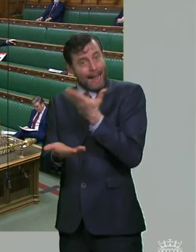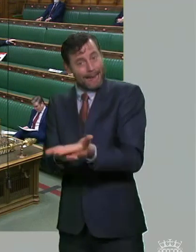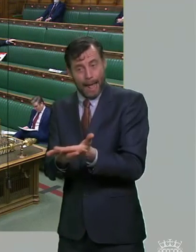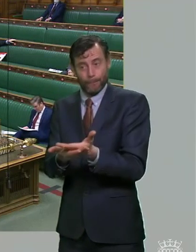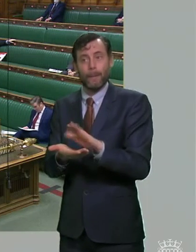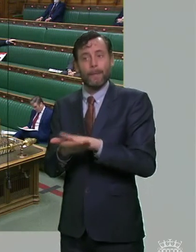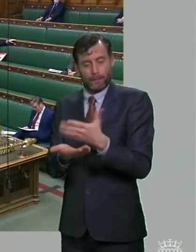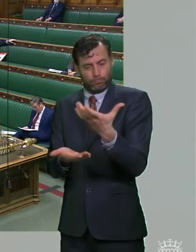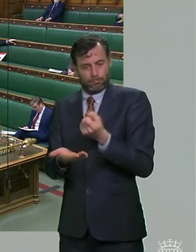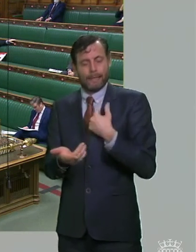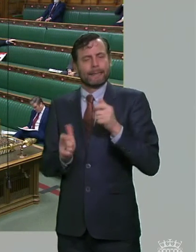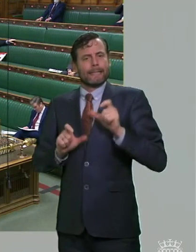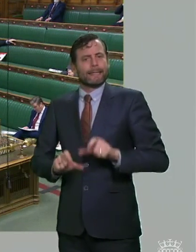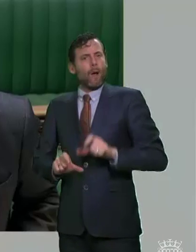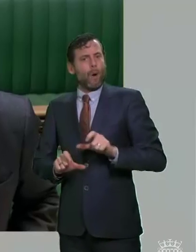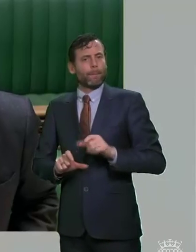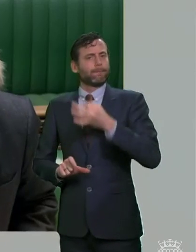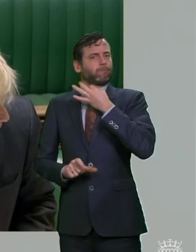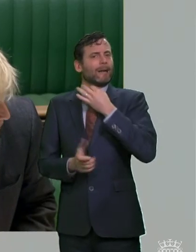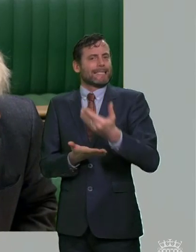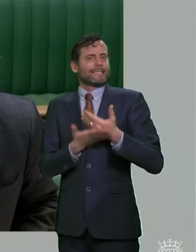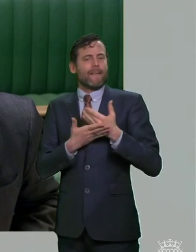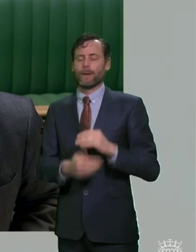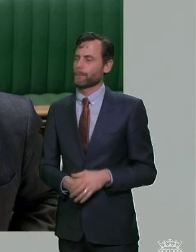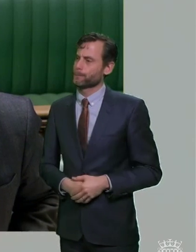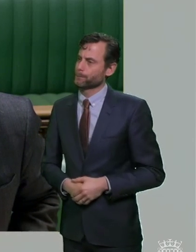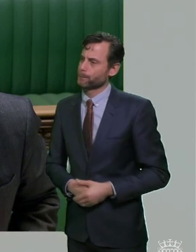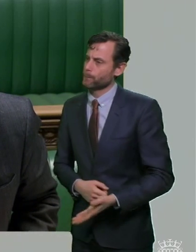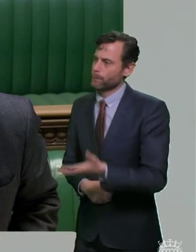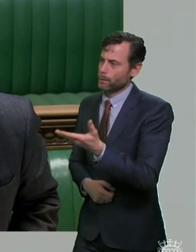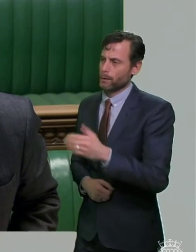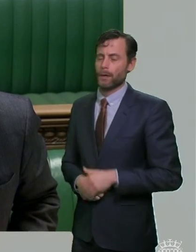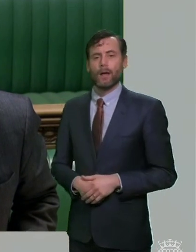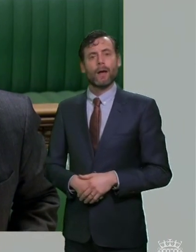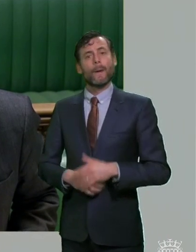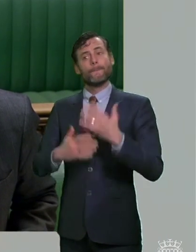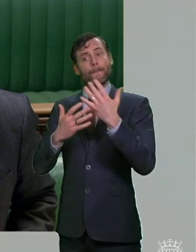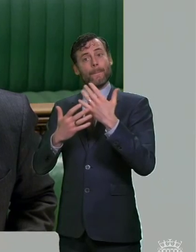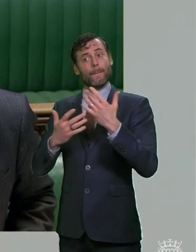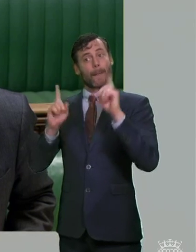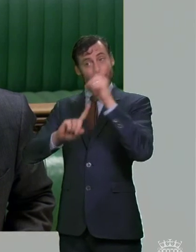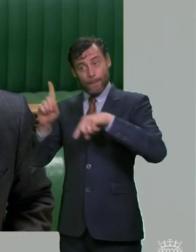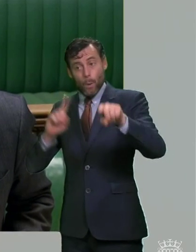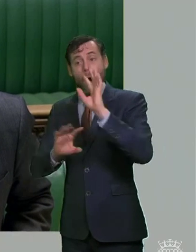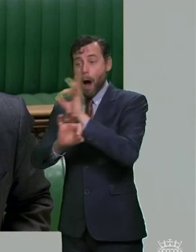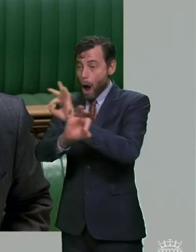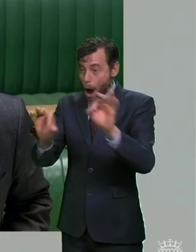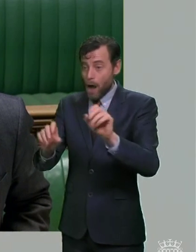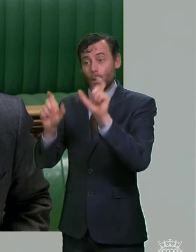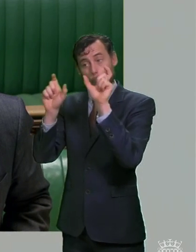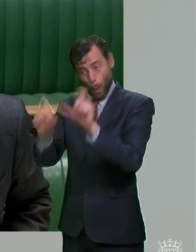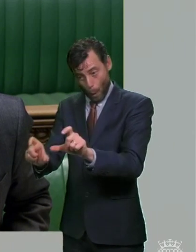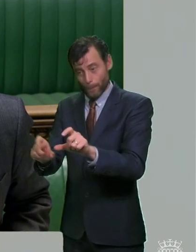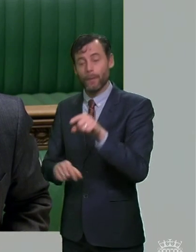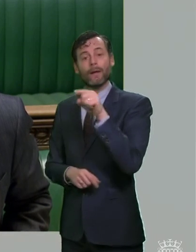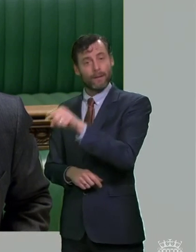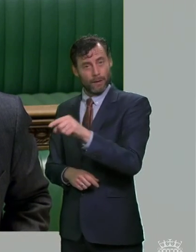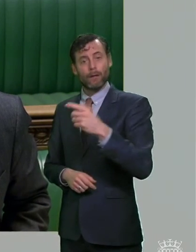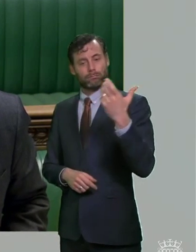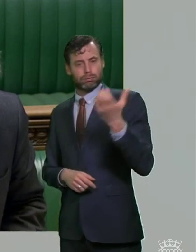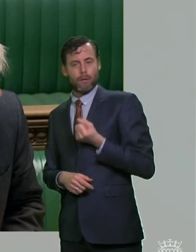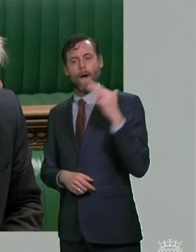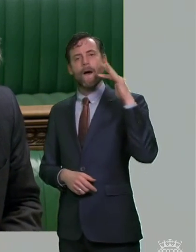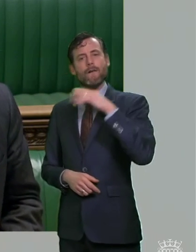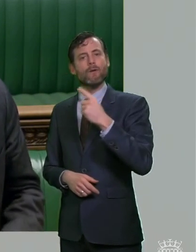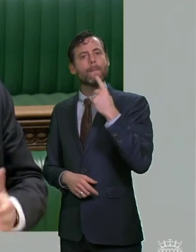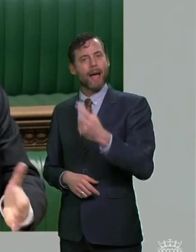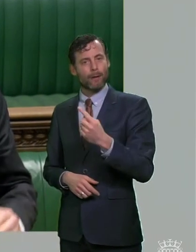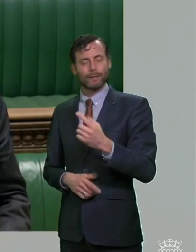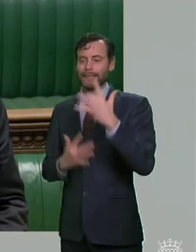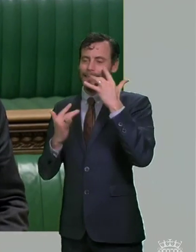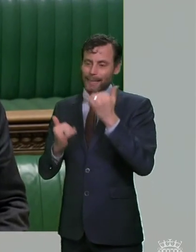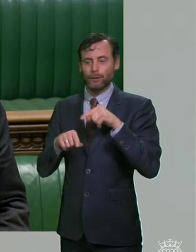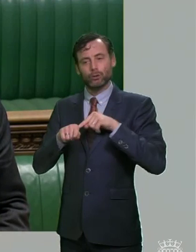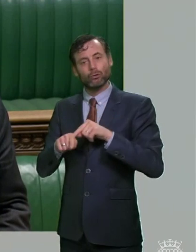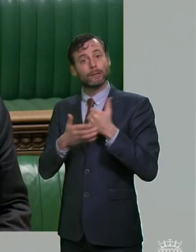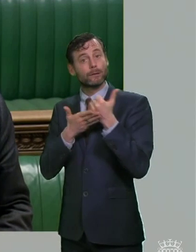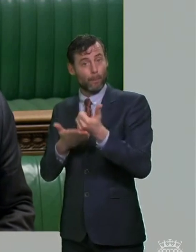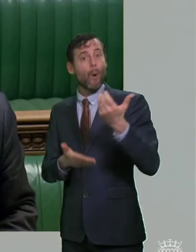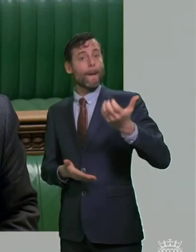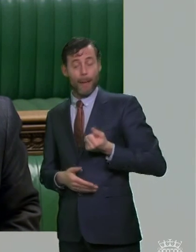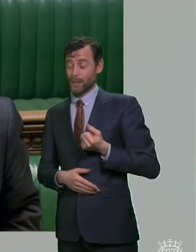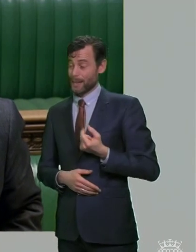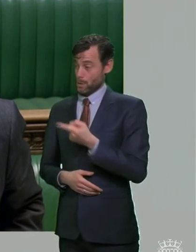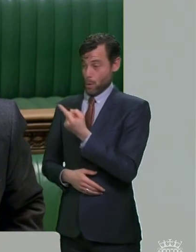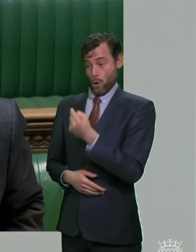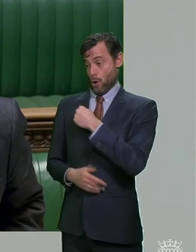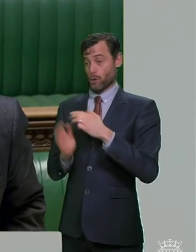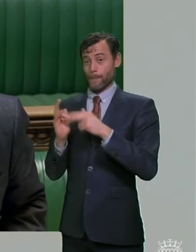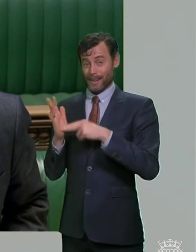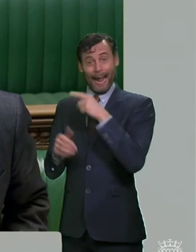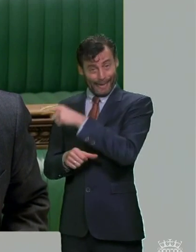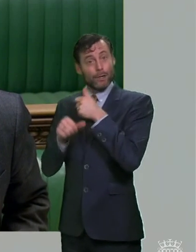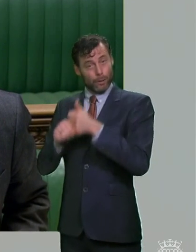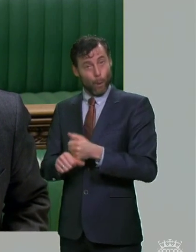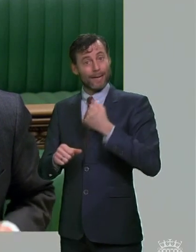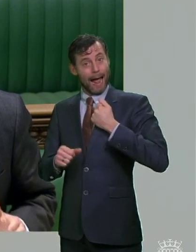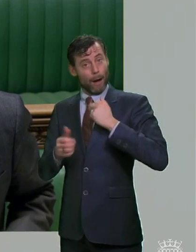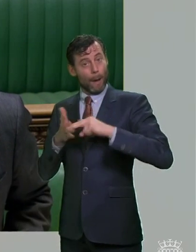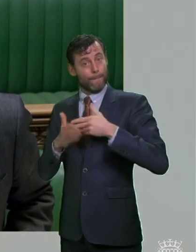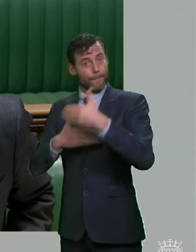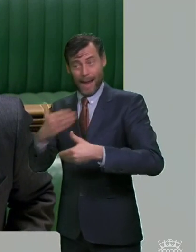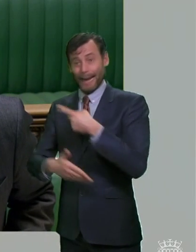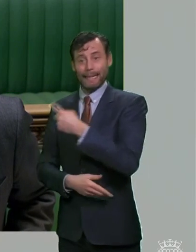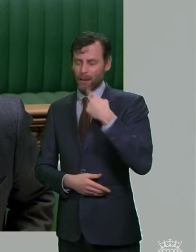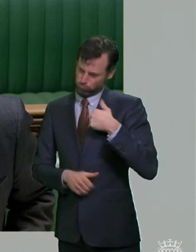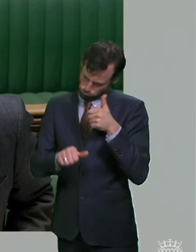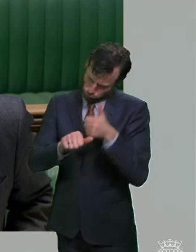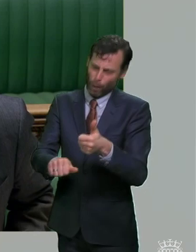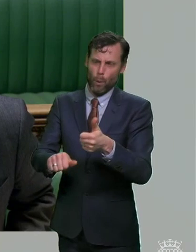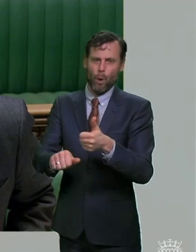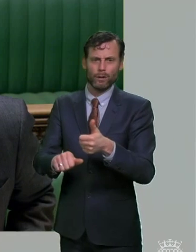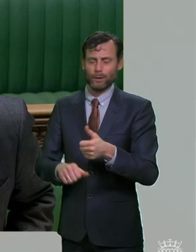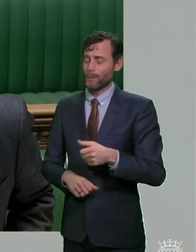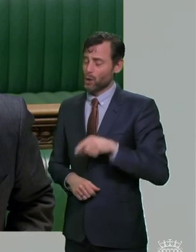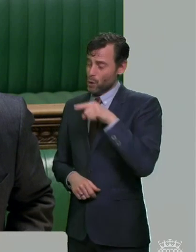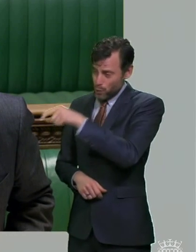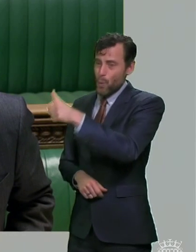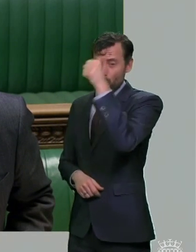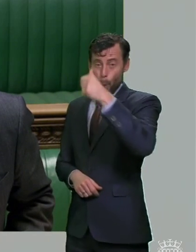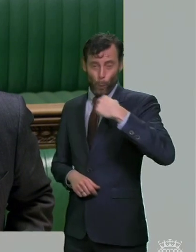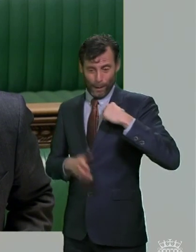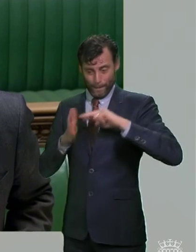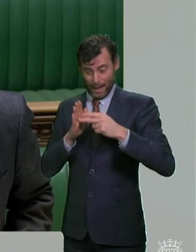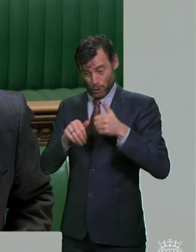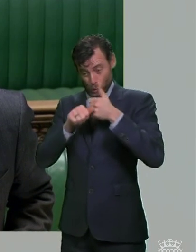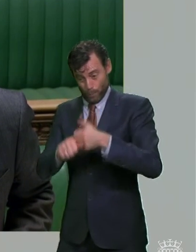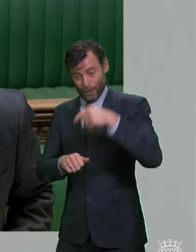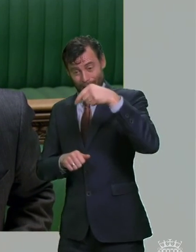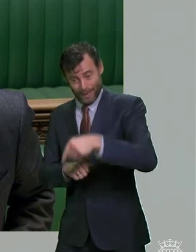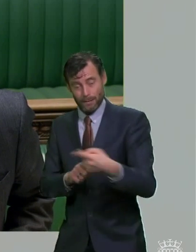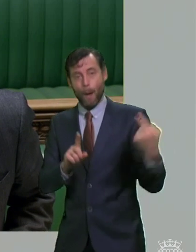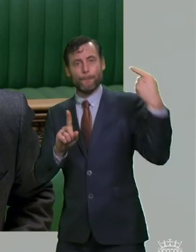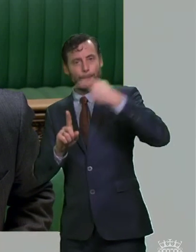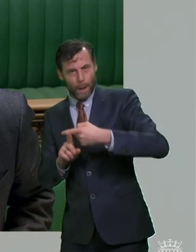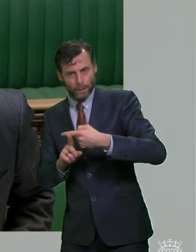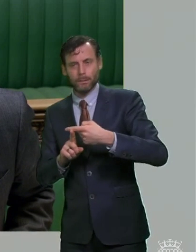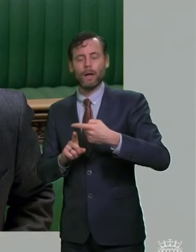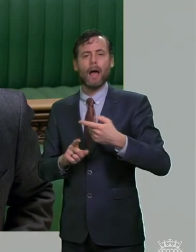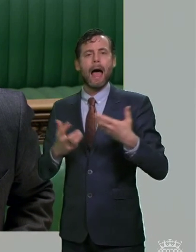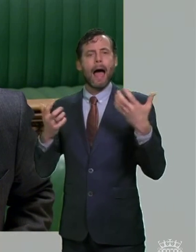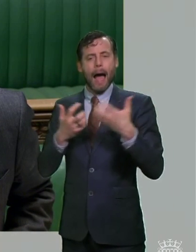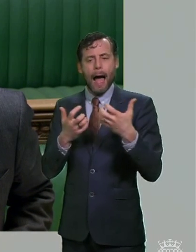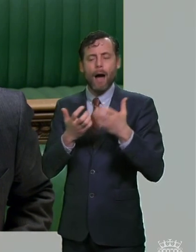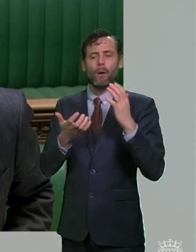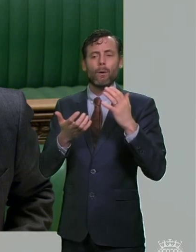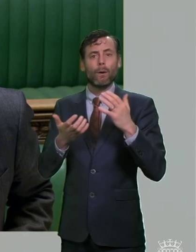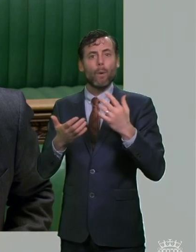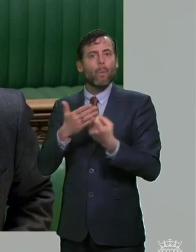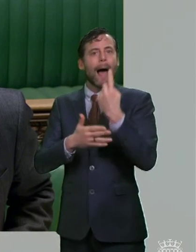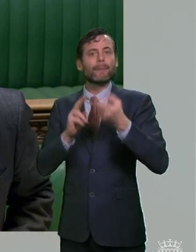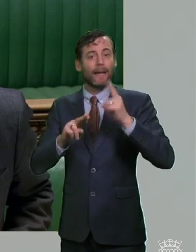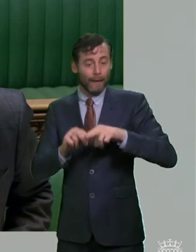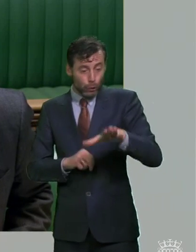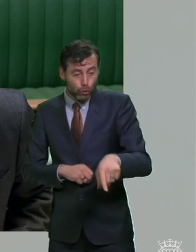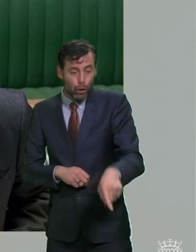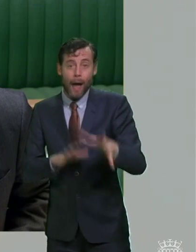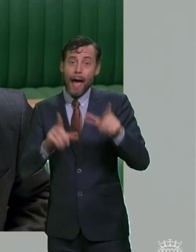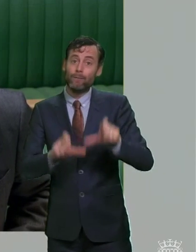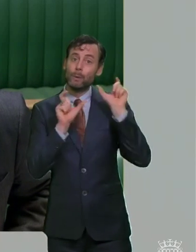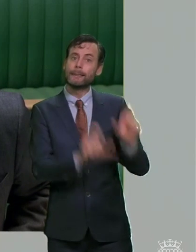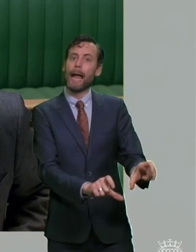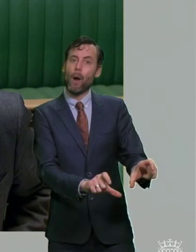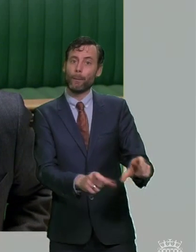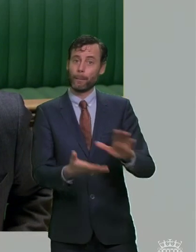The right honourable and learned Gentleman knows very well that those who are asked to self-isolate already have the £500 test and trace support payment, and I think he also knows, because he supported the road map on Monday, that the eligibility criteria are being extended to allow parents and guardians who are staying off work also to receive a